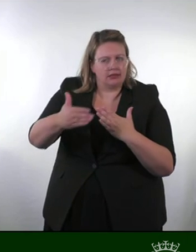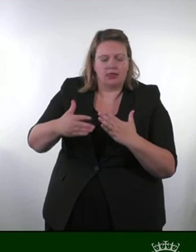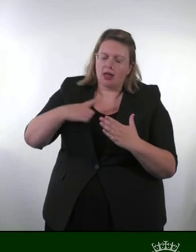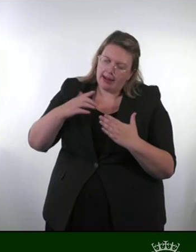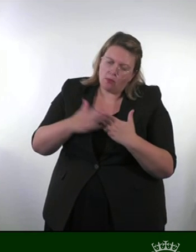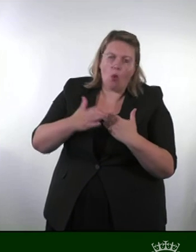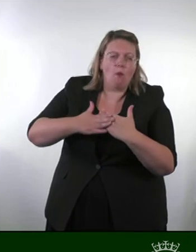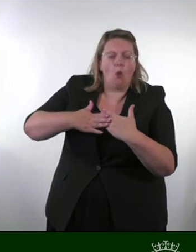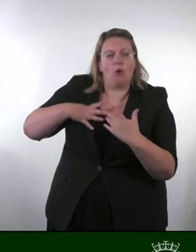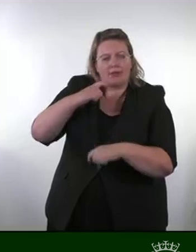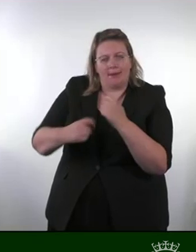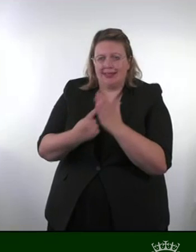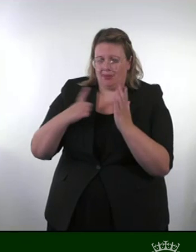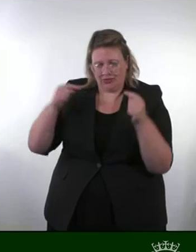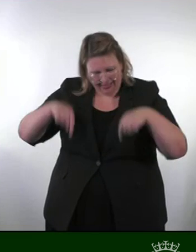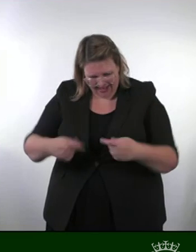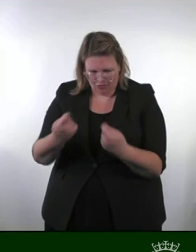Our time has come.